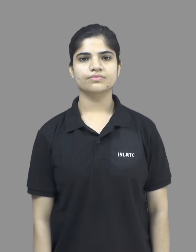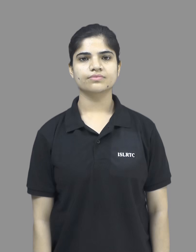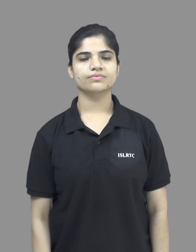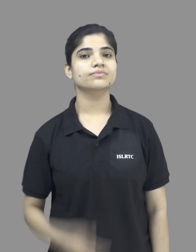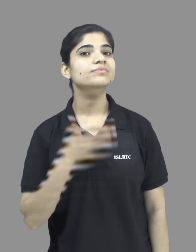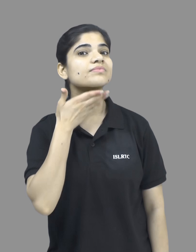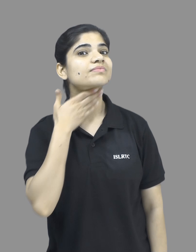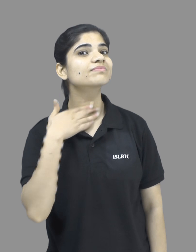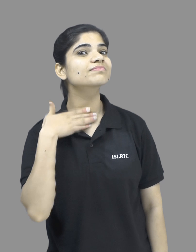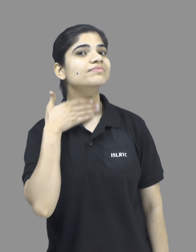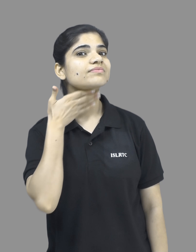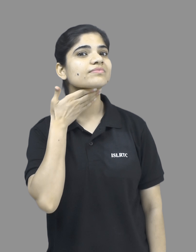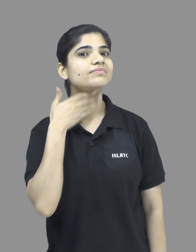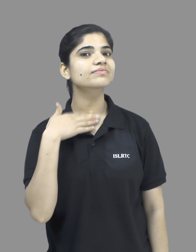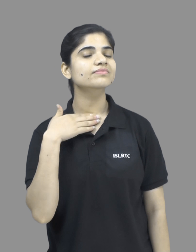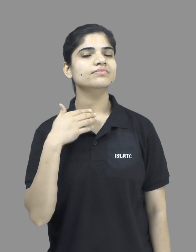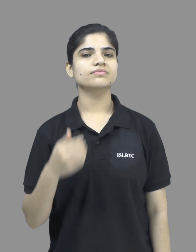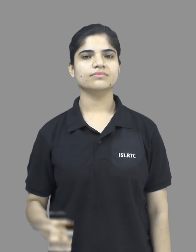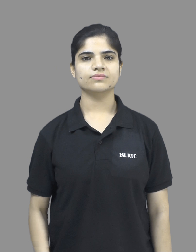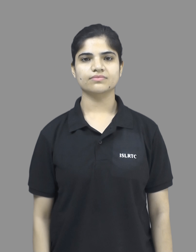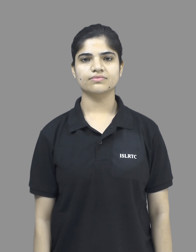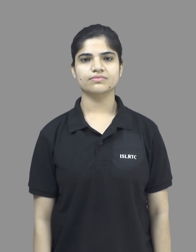Neck